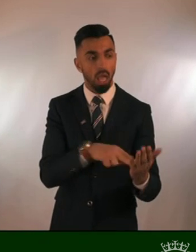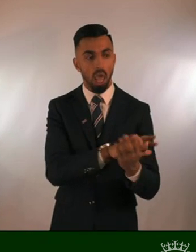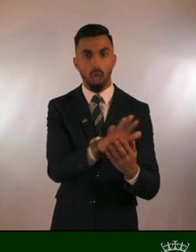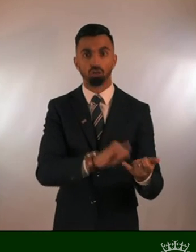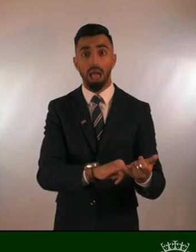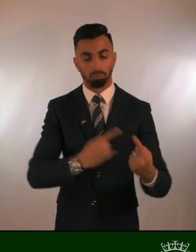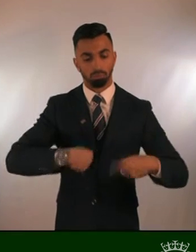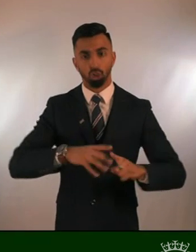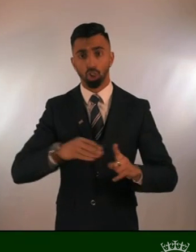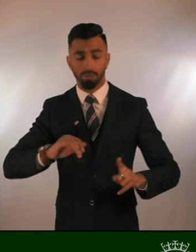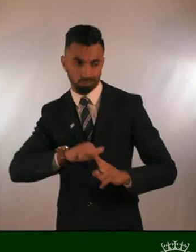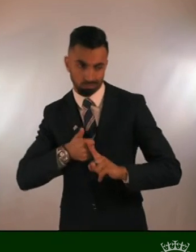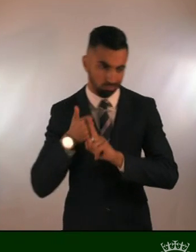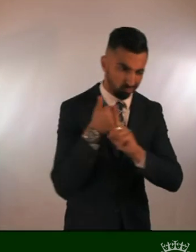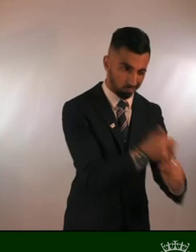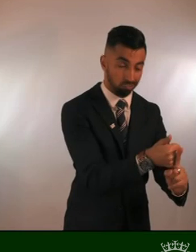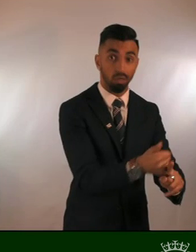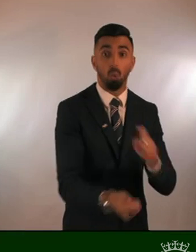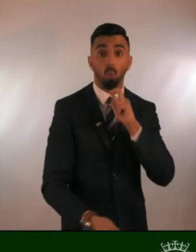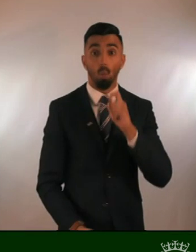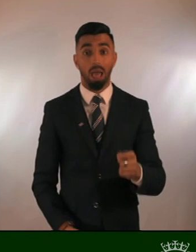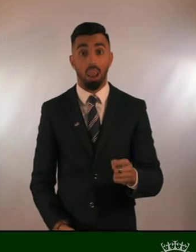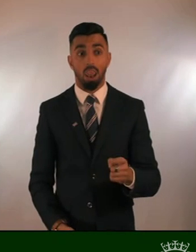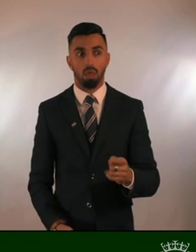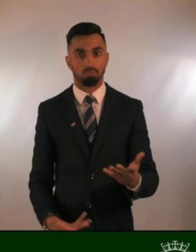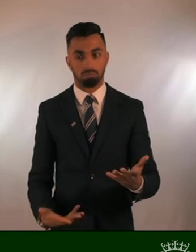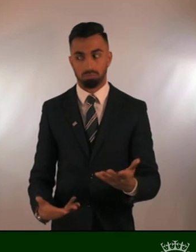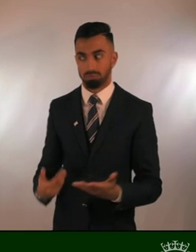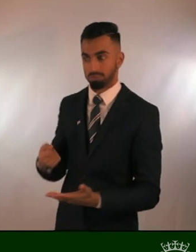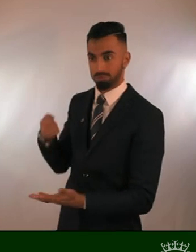I have one last point to make about public services.